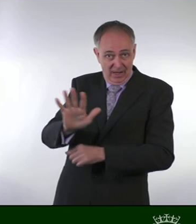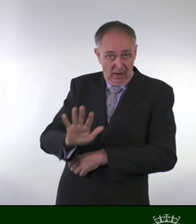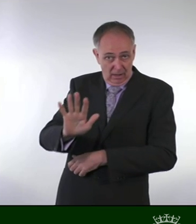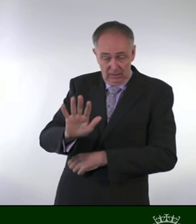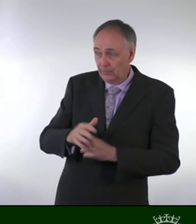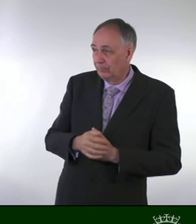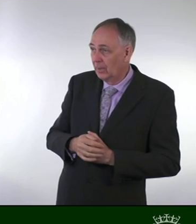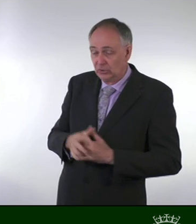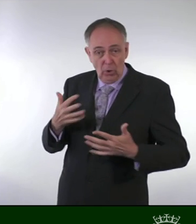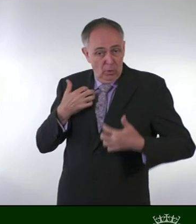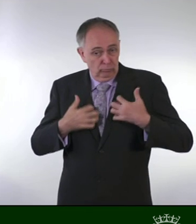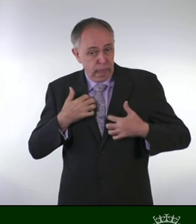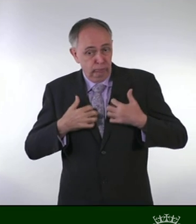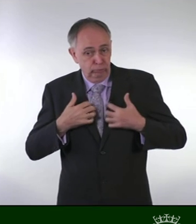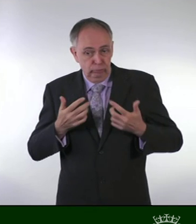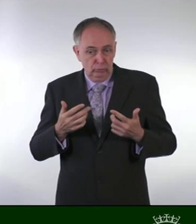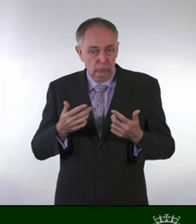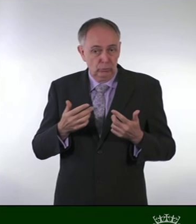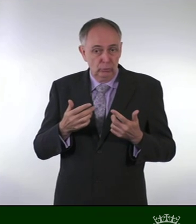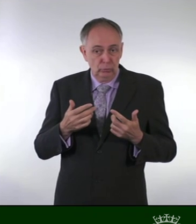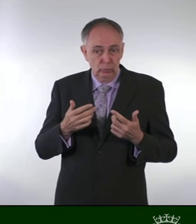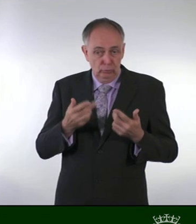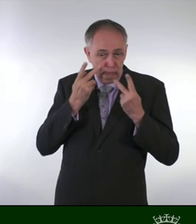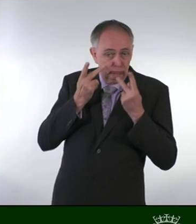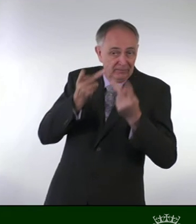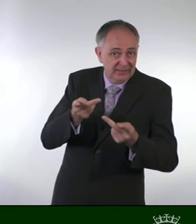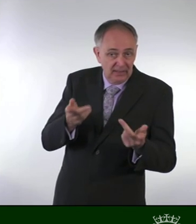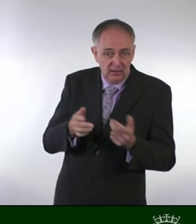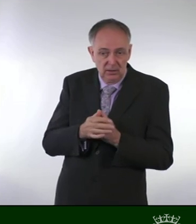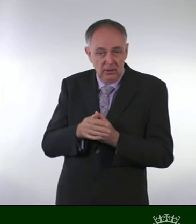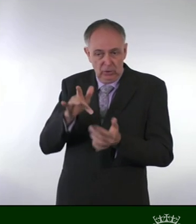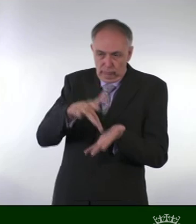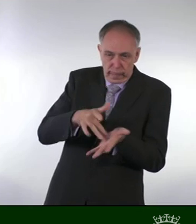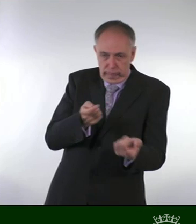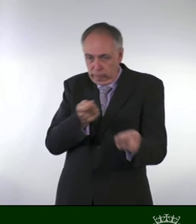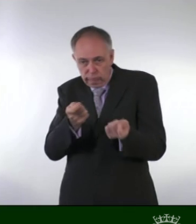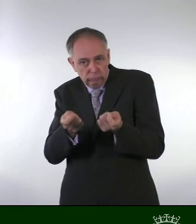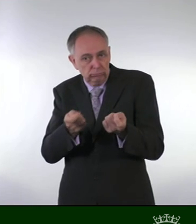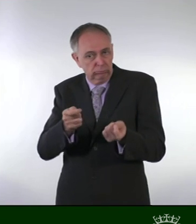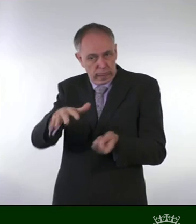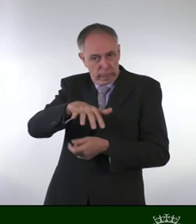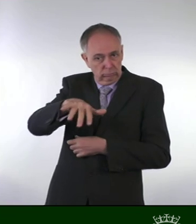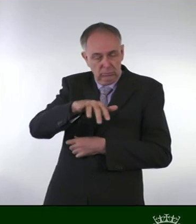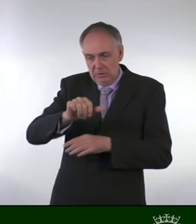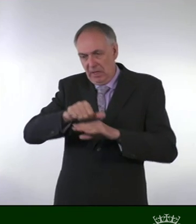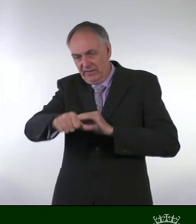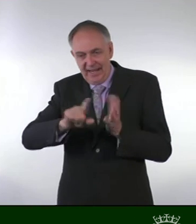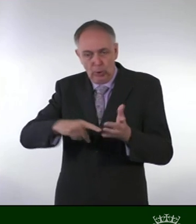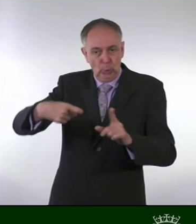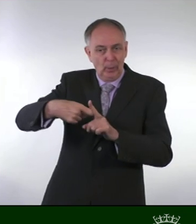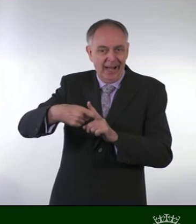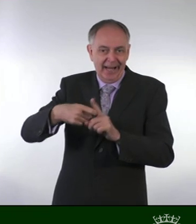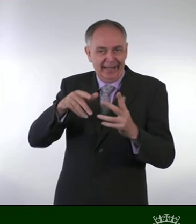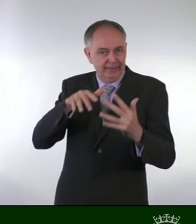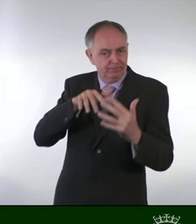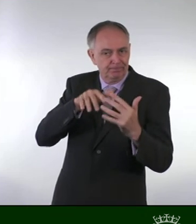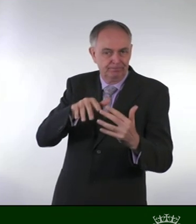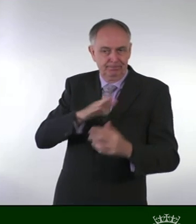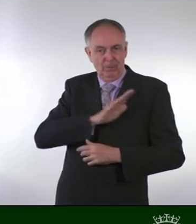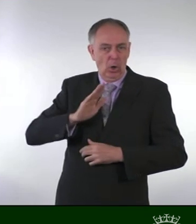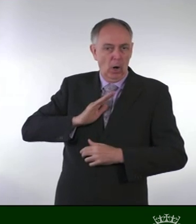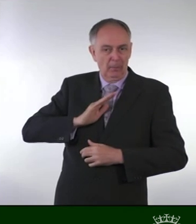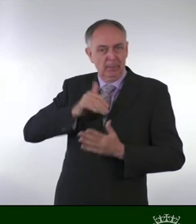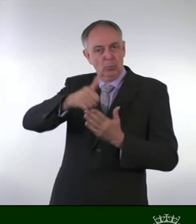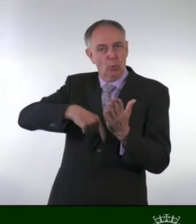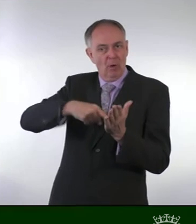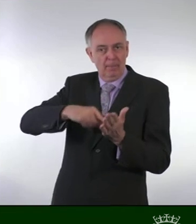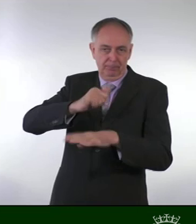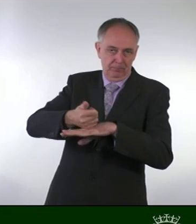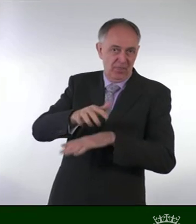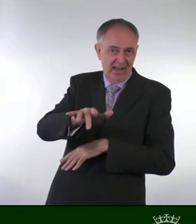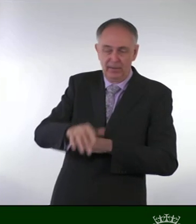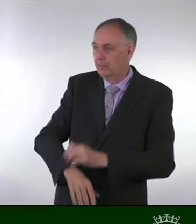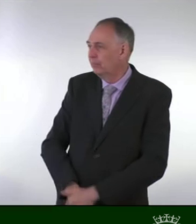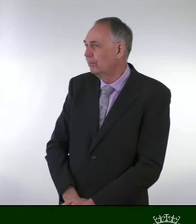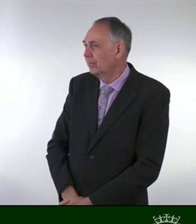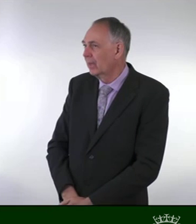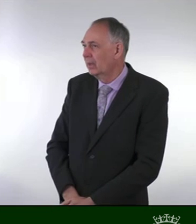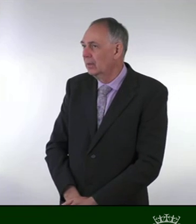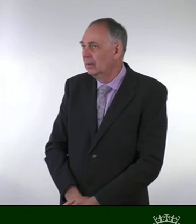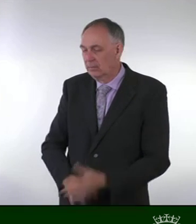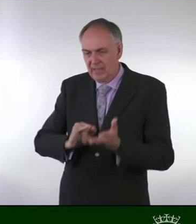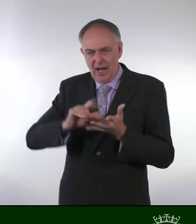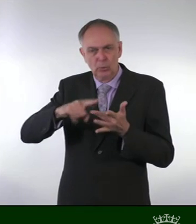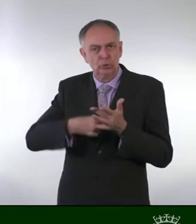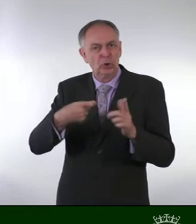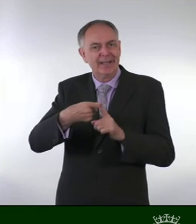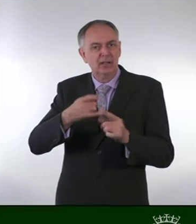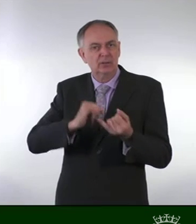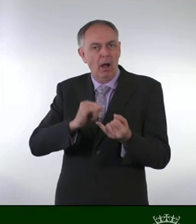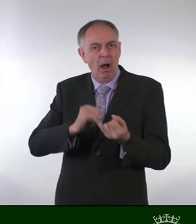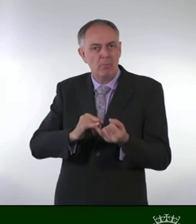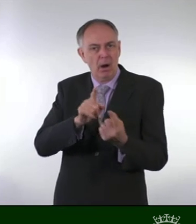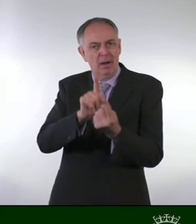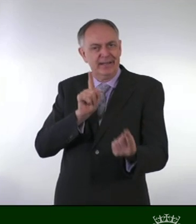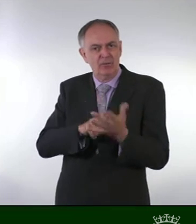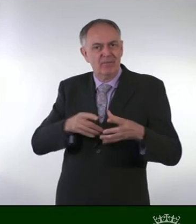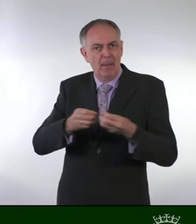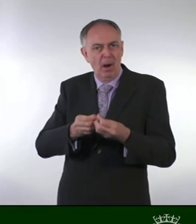I look forward to his constituency’s being at the epicentre of the development of the next UK-led combat air programme.